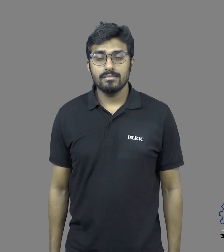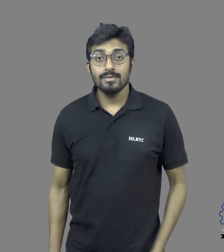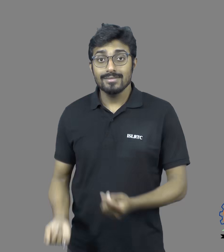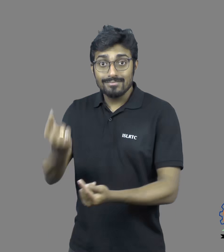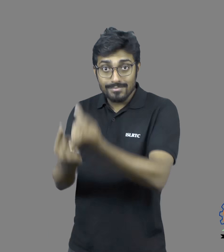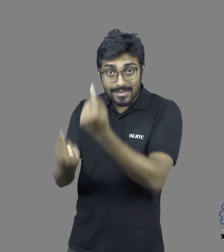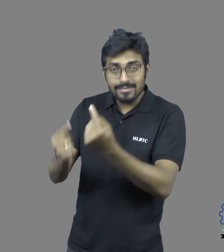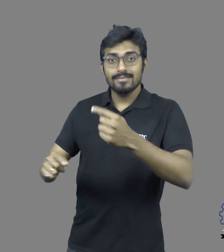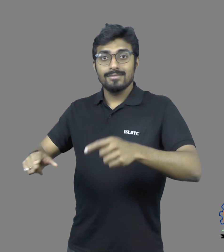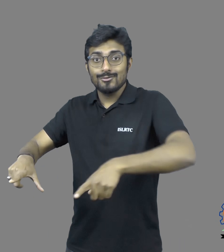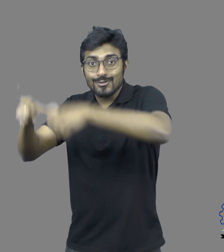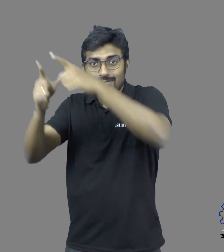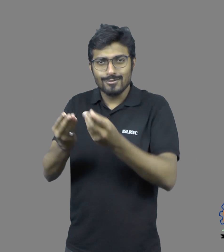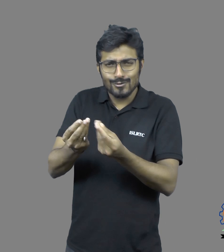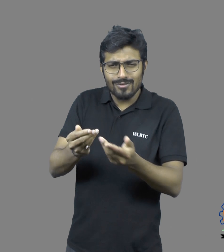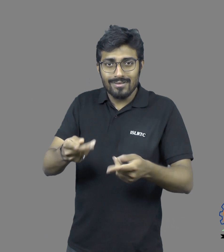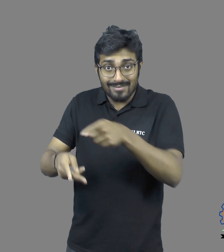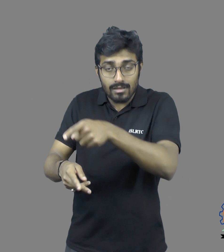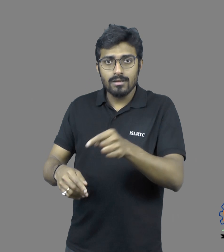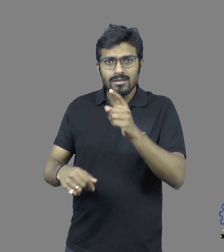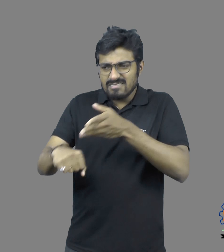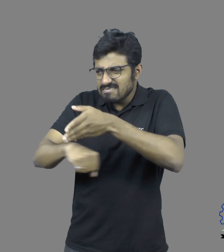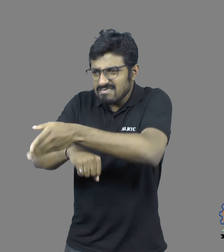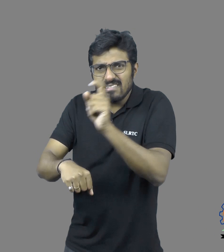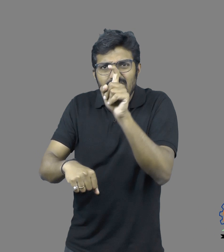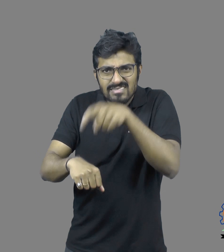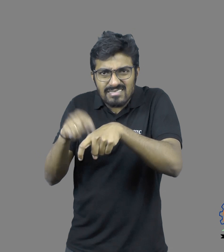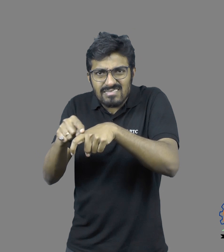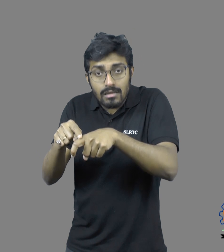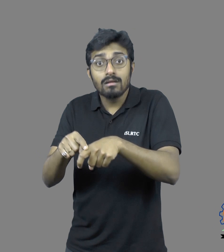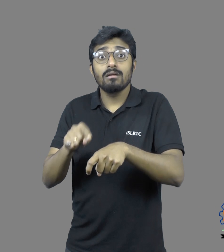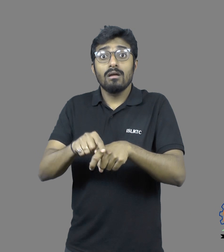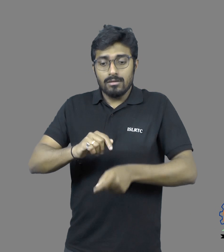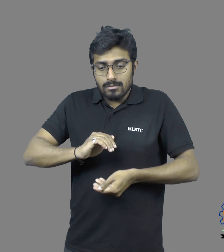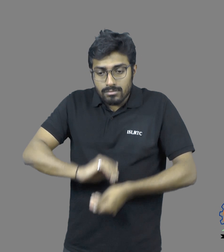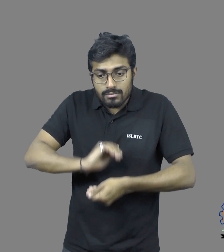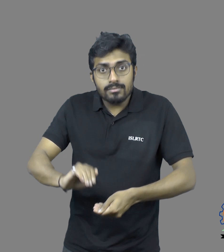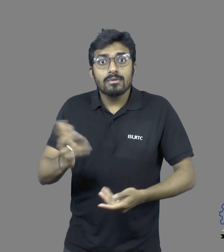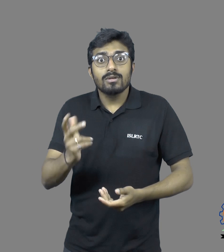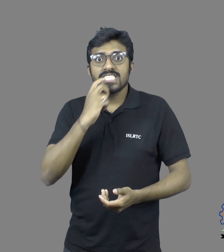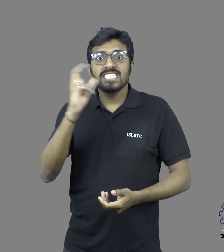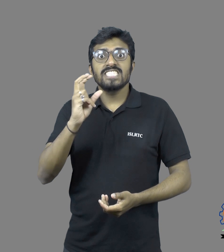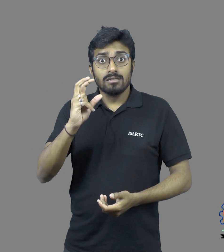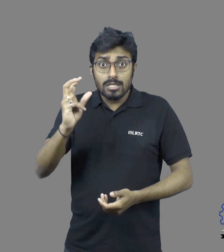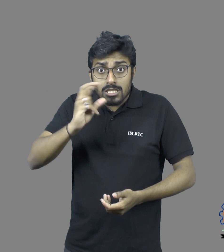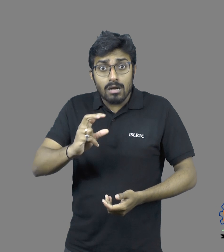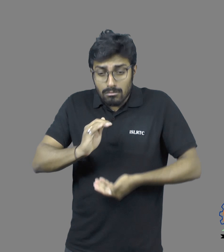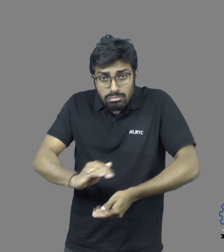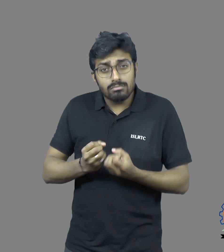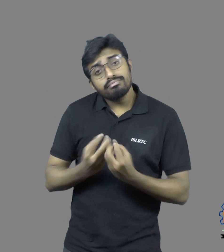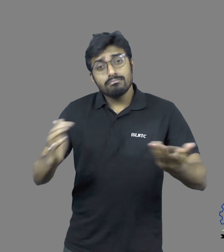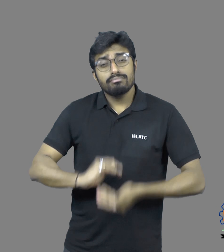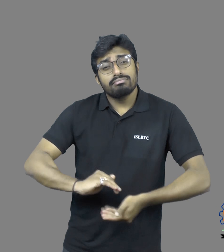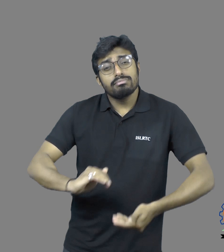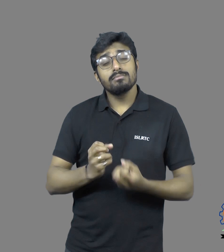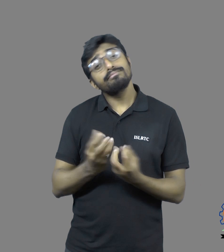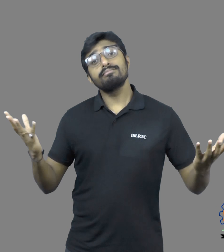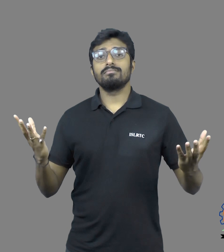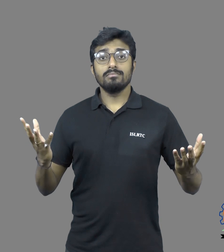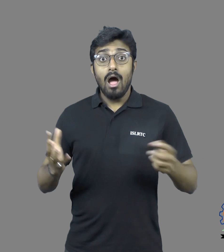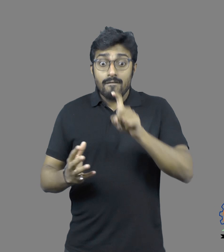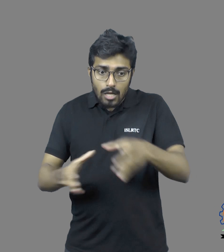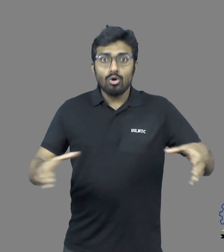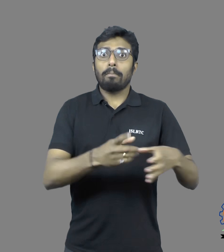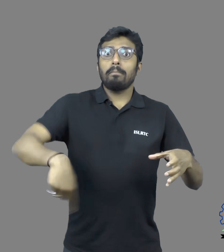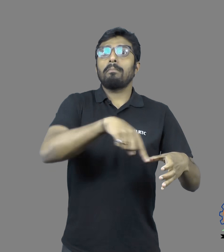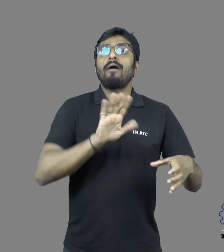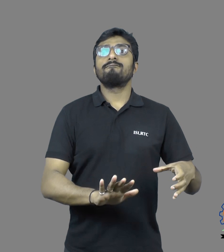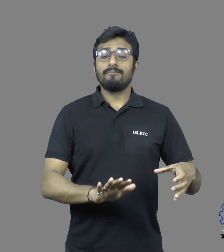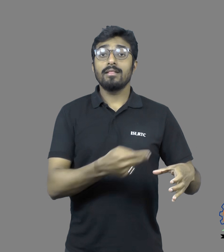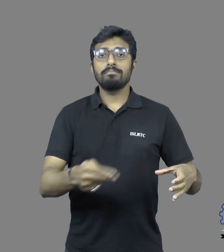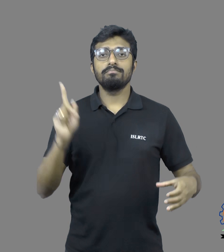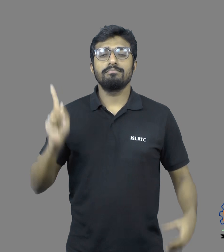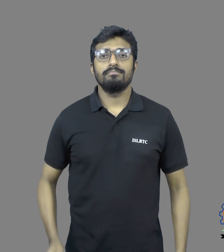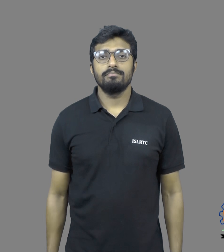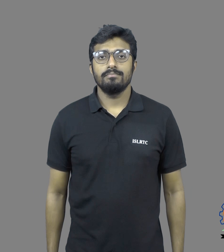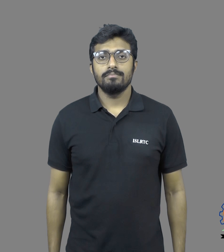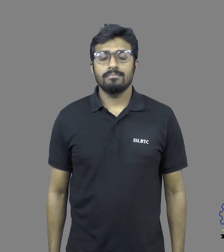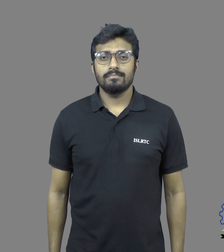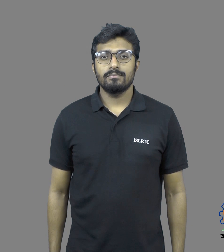Oviparous